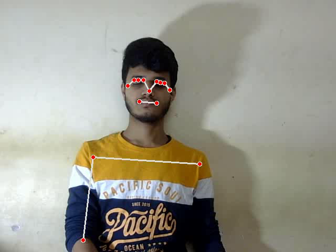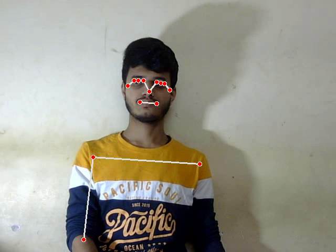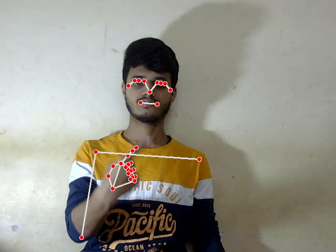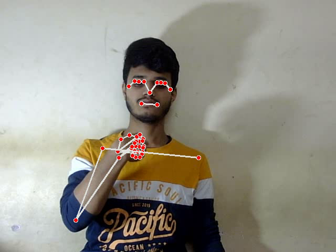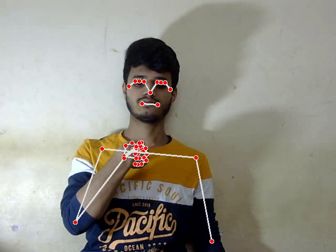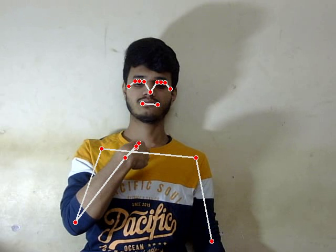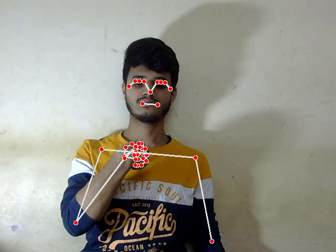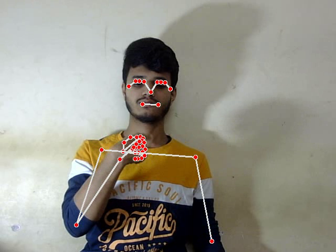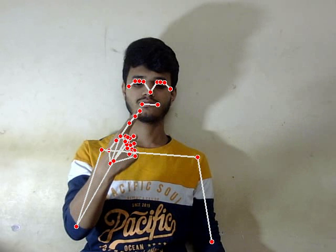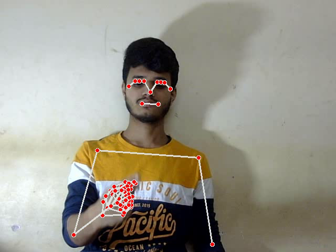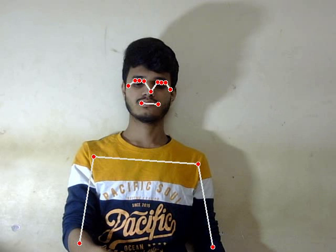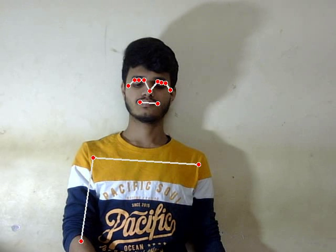I